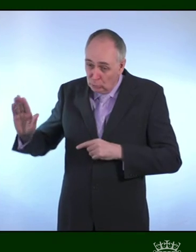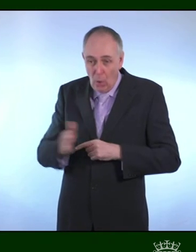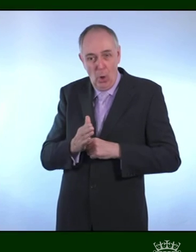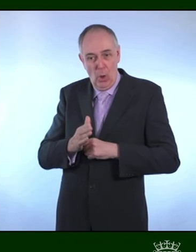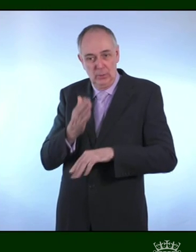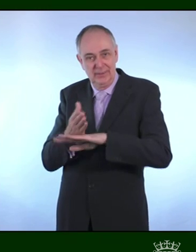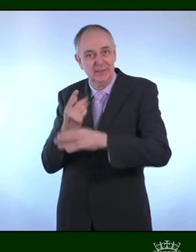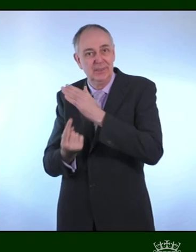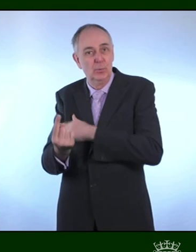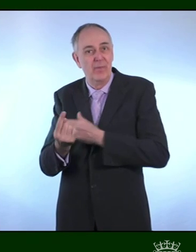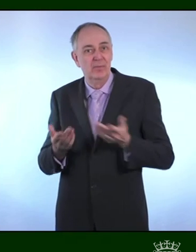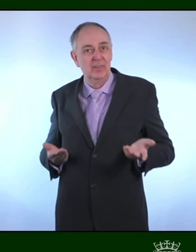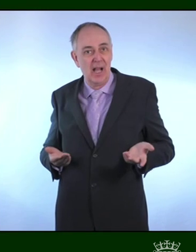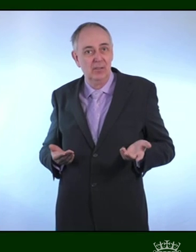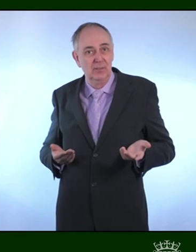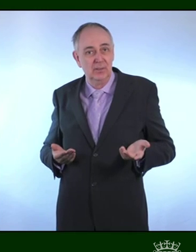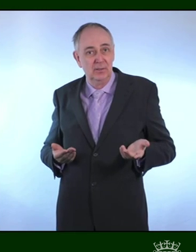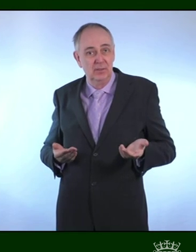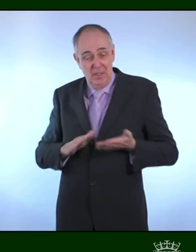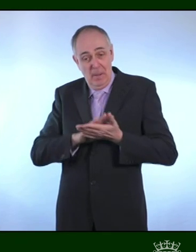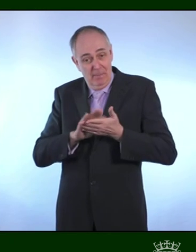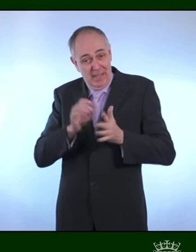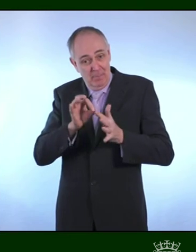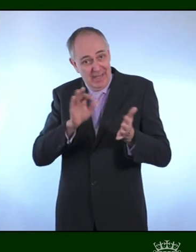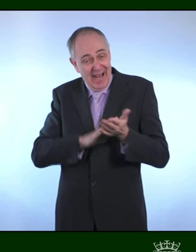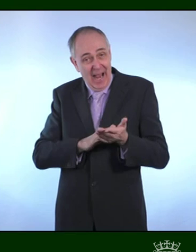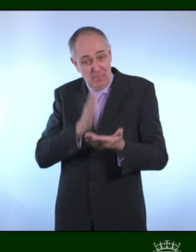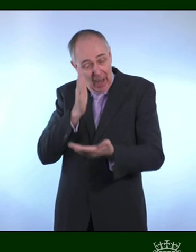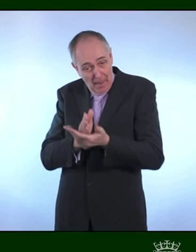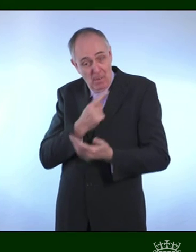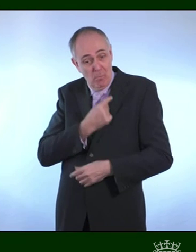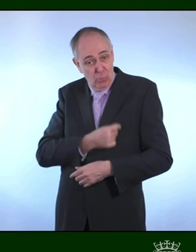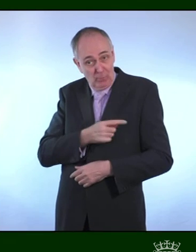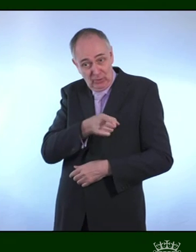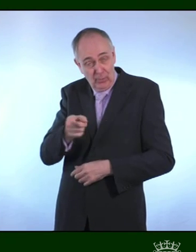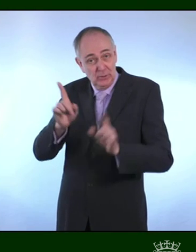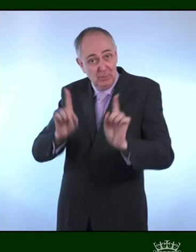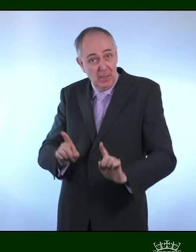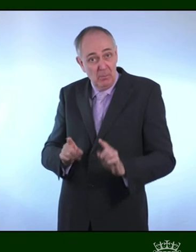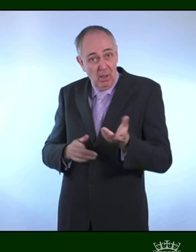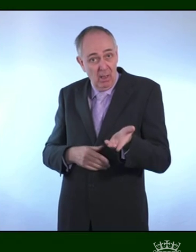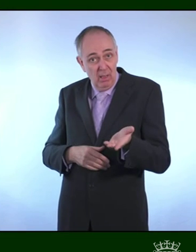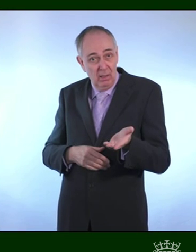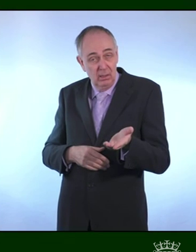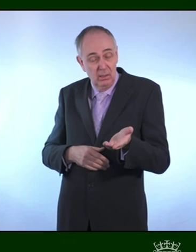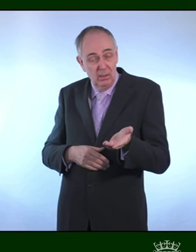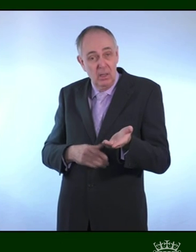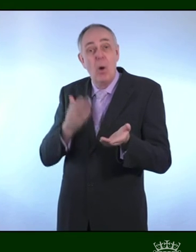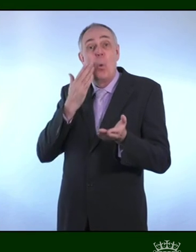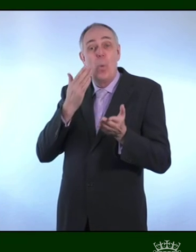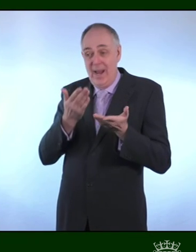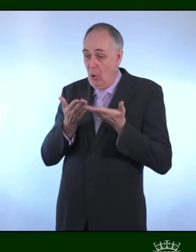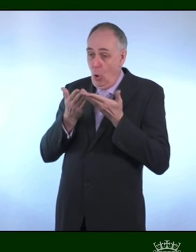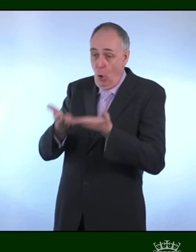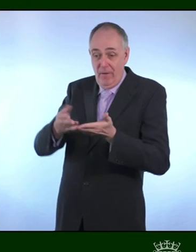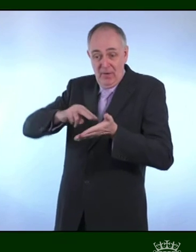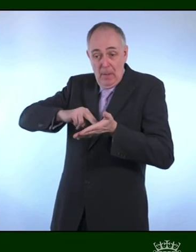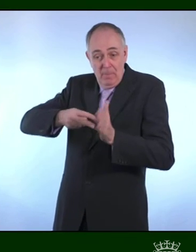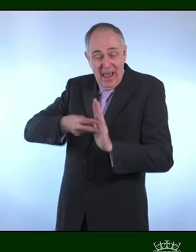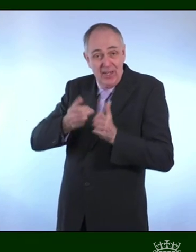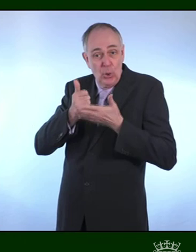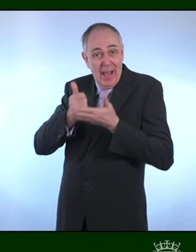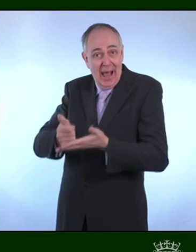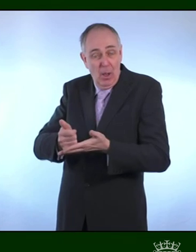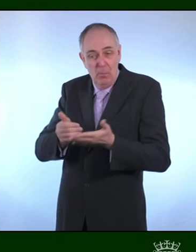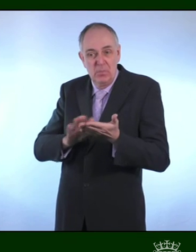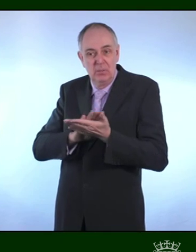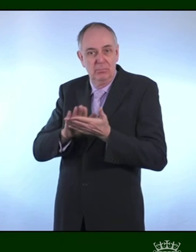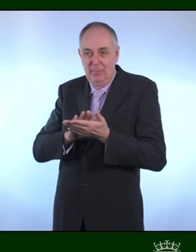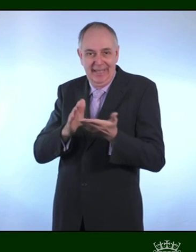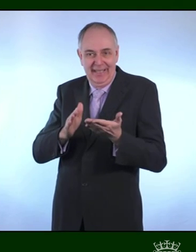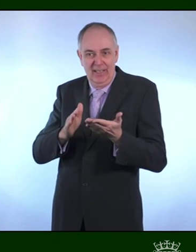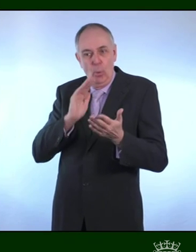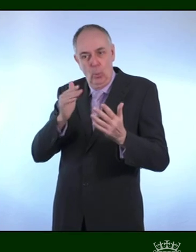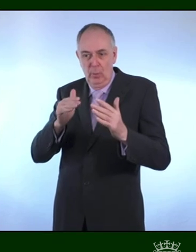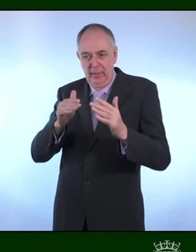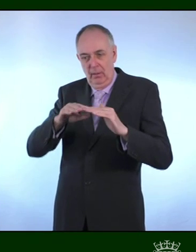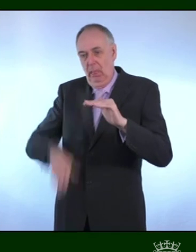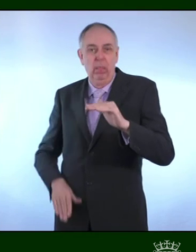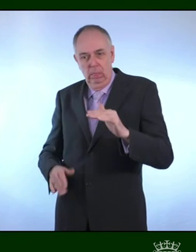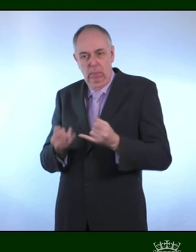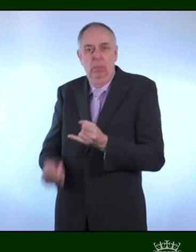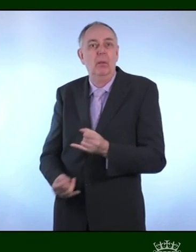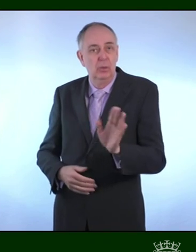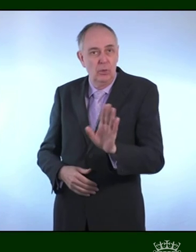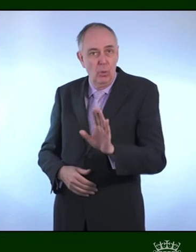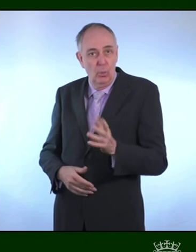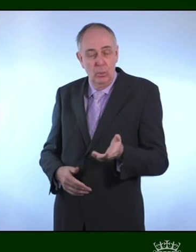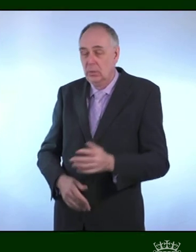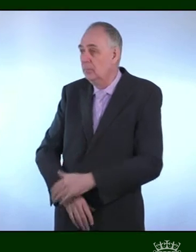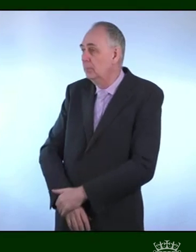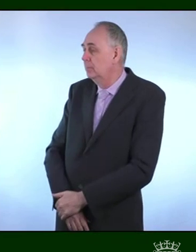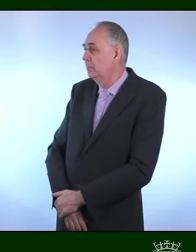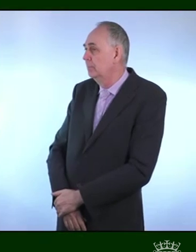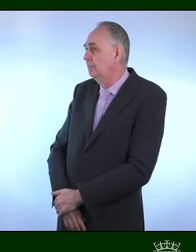Will the Prime Minister give an assurance today to those self-employed people that, when the offer of help comes, they will not be in any worse a position that they would be if they were in employment?